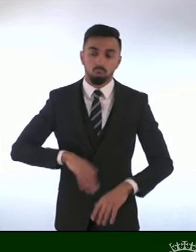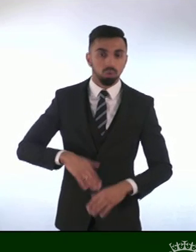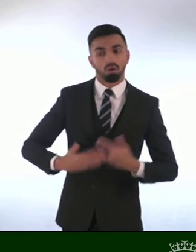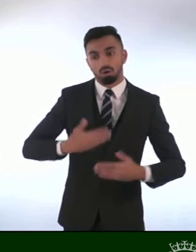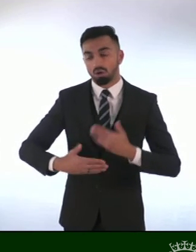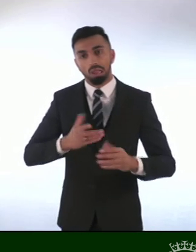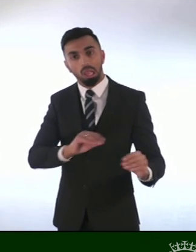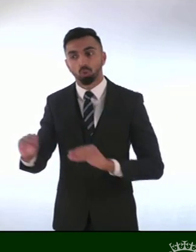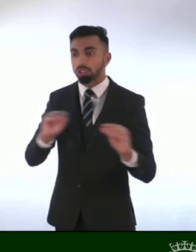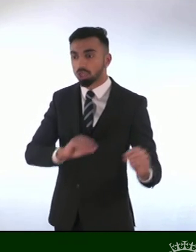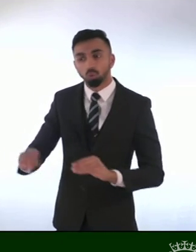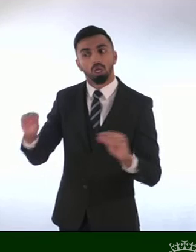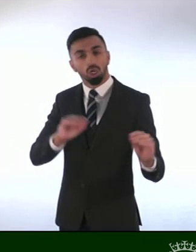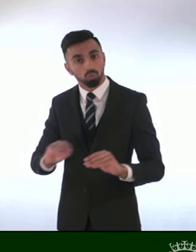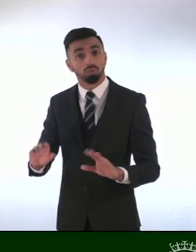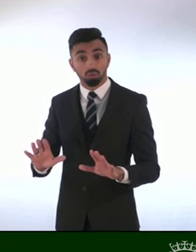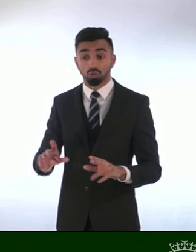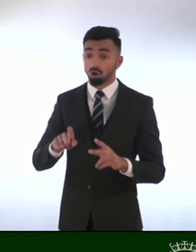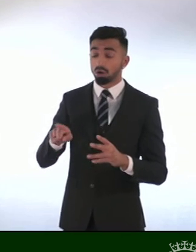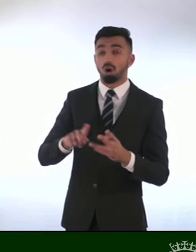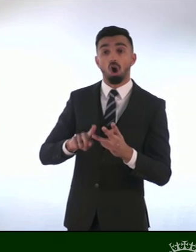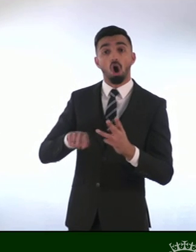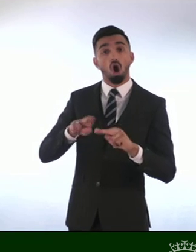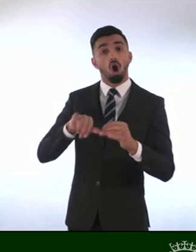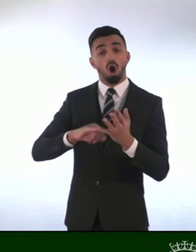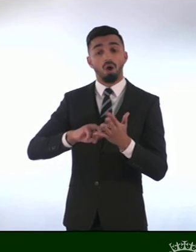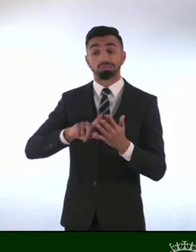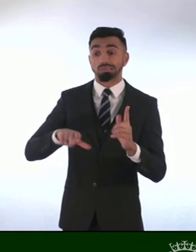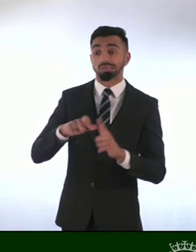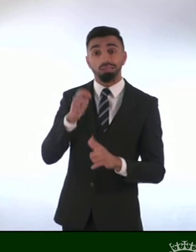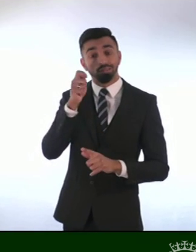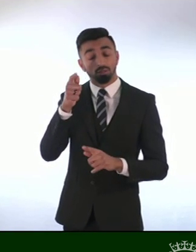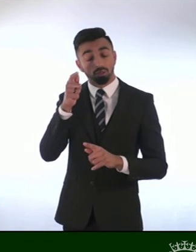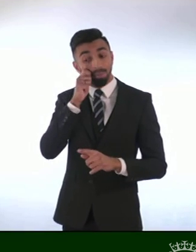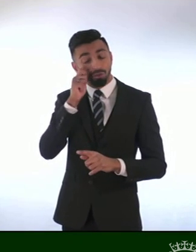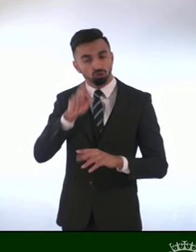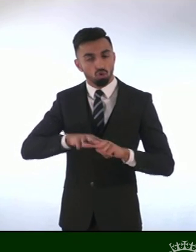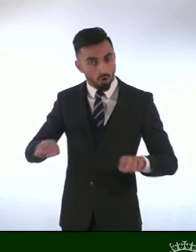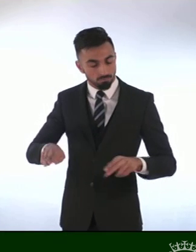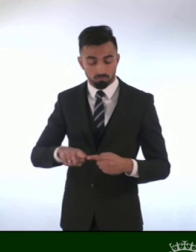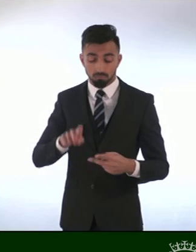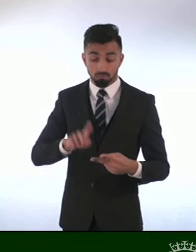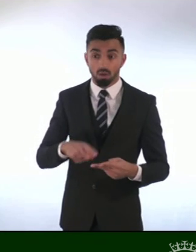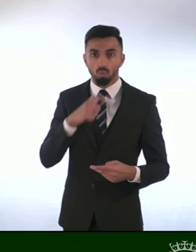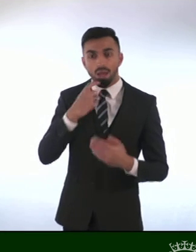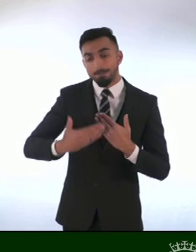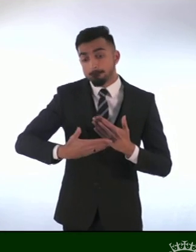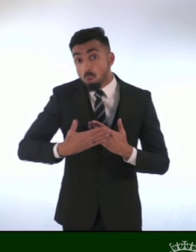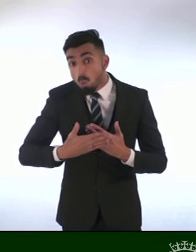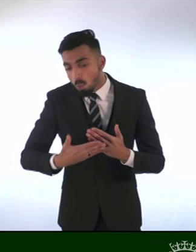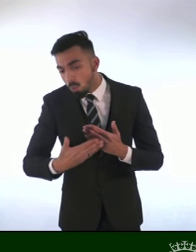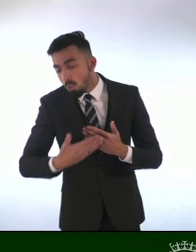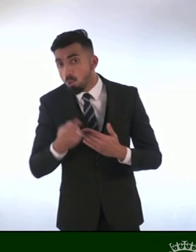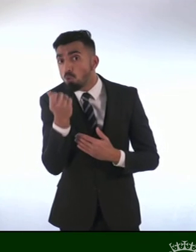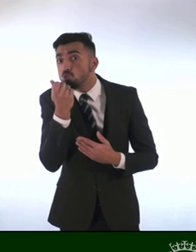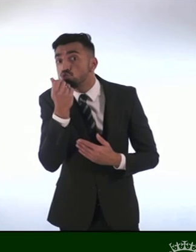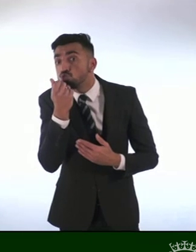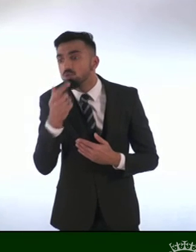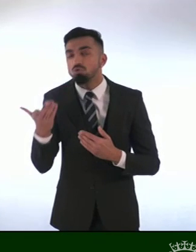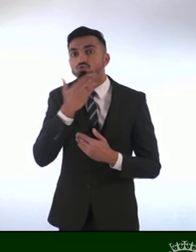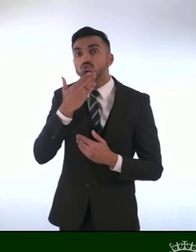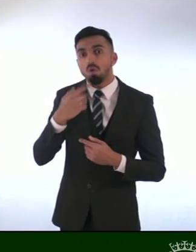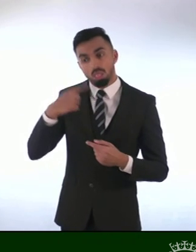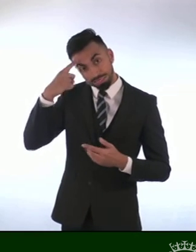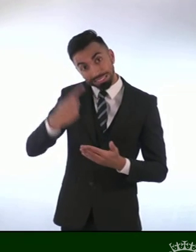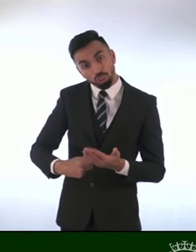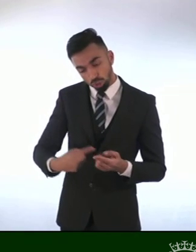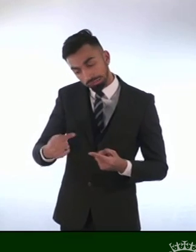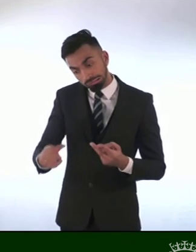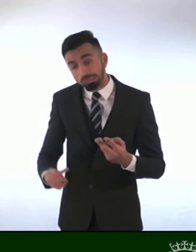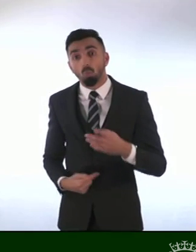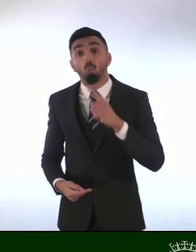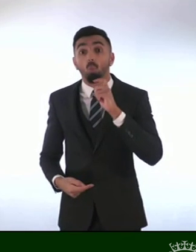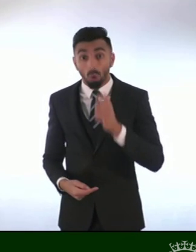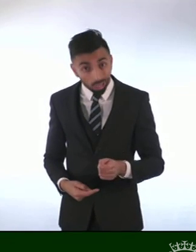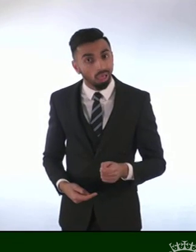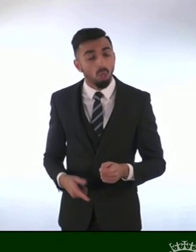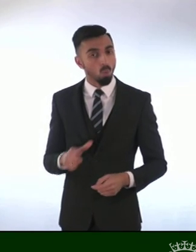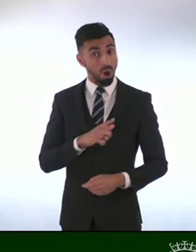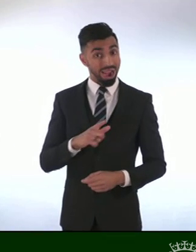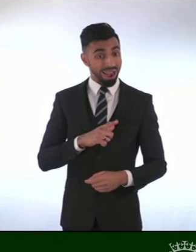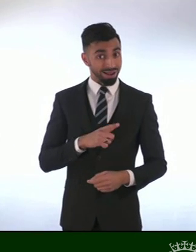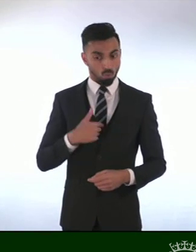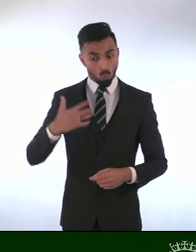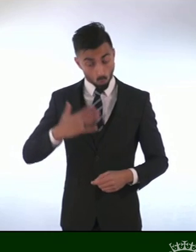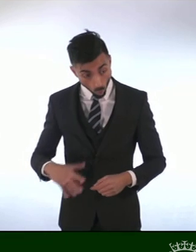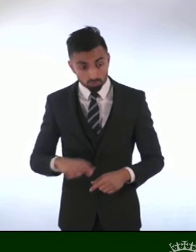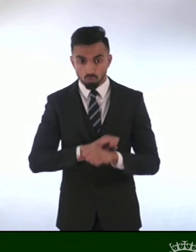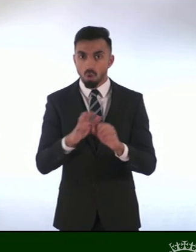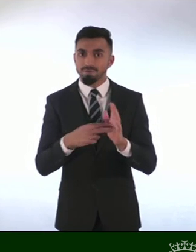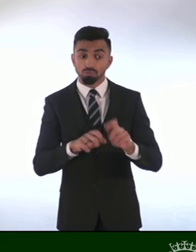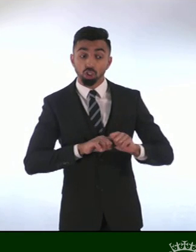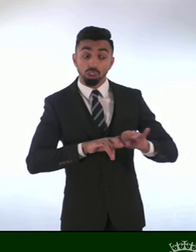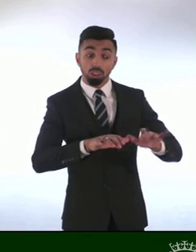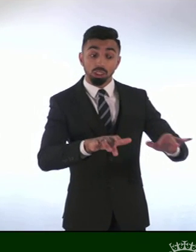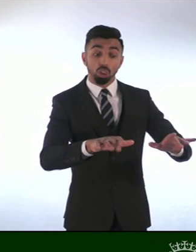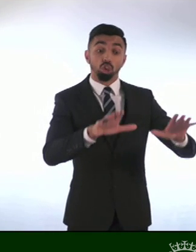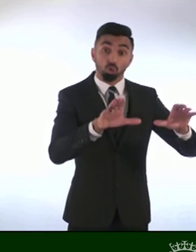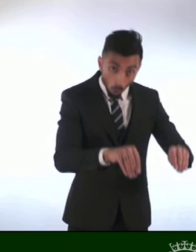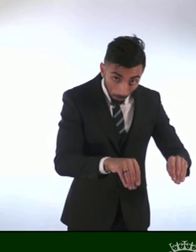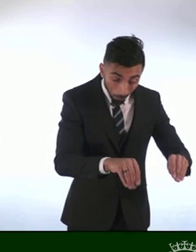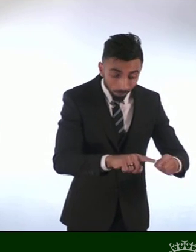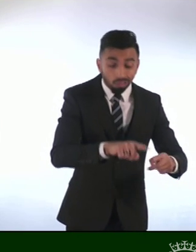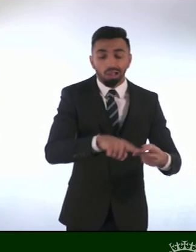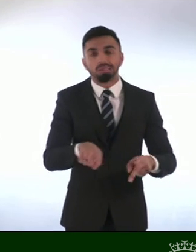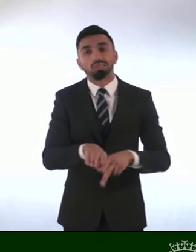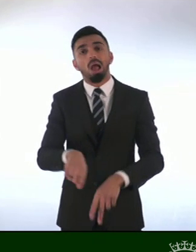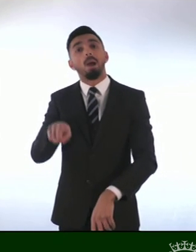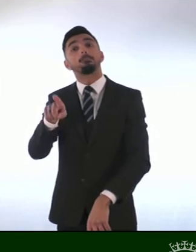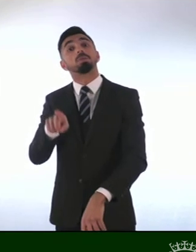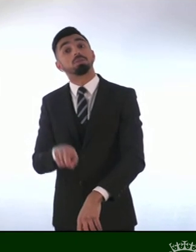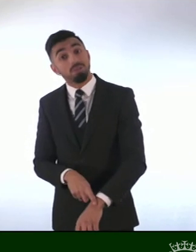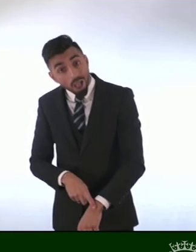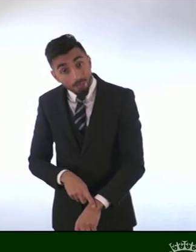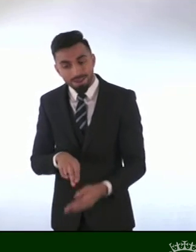The House should expect further decisions to be taken imminently on schools and on how we make sure that we square the circle of ensuring that we both stop the spread of disease, but relieve, as much as we can, the pressure on our NHS.